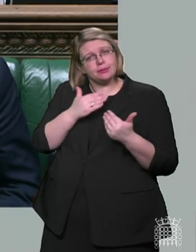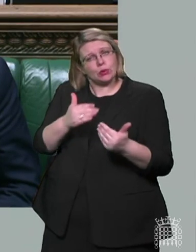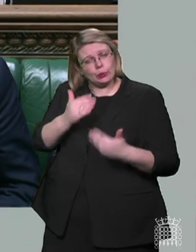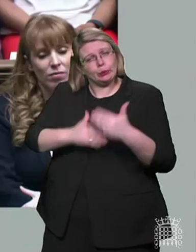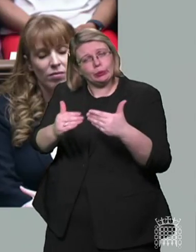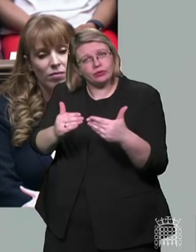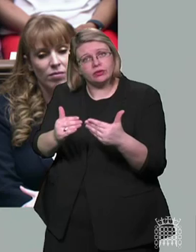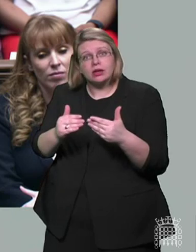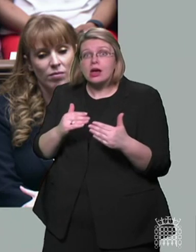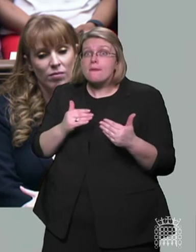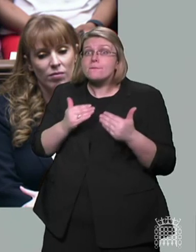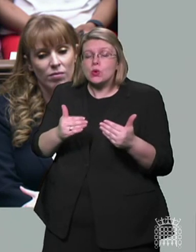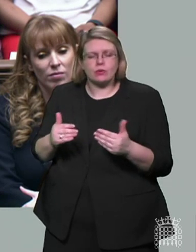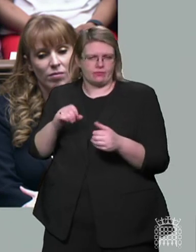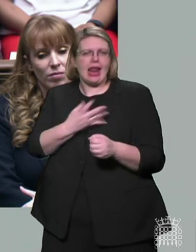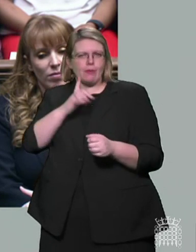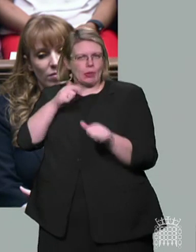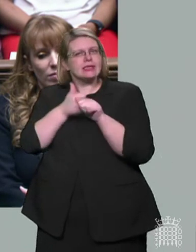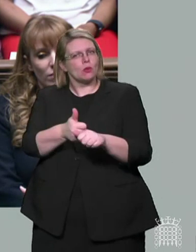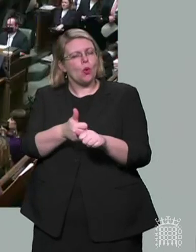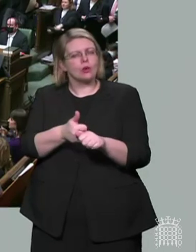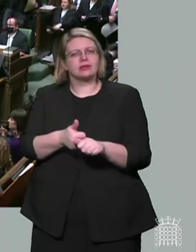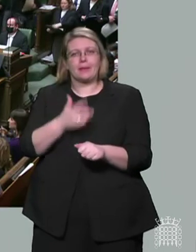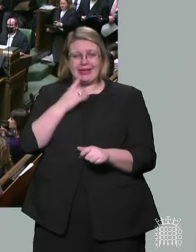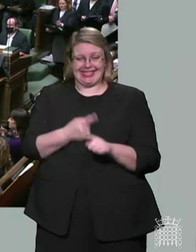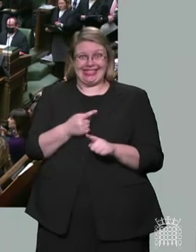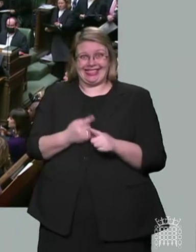Will he commit to doing so in the coming days?